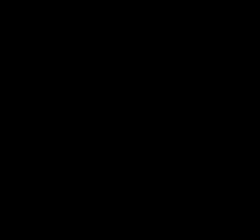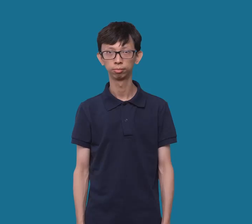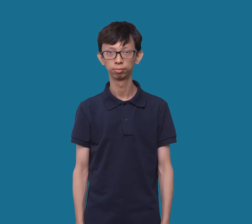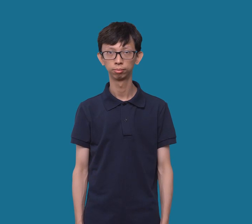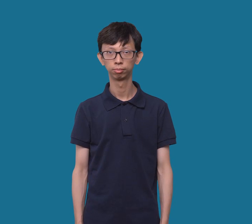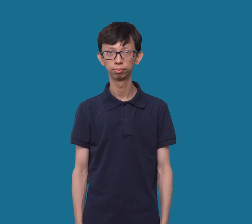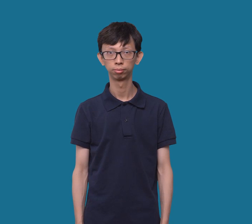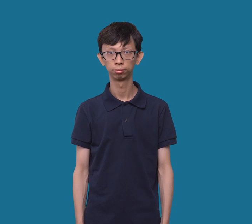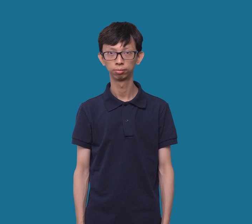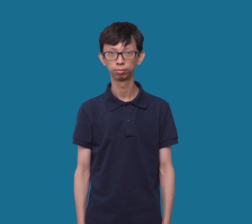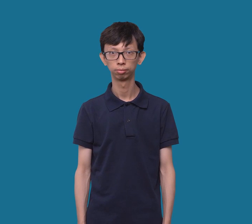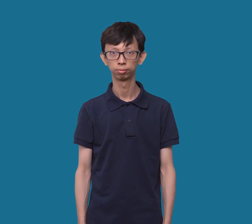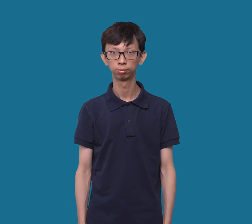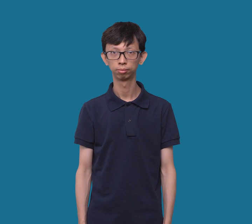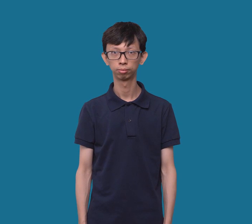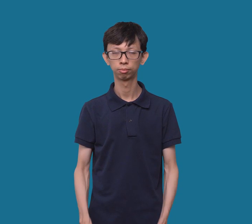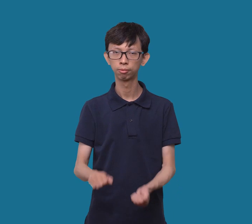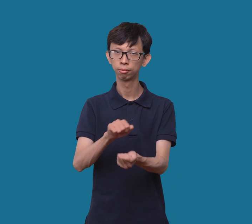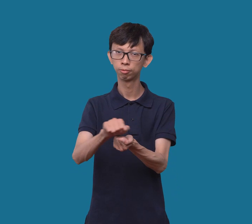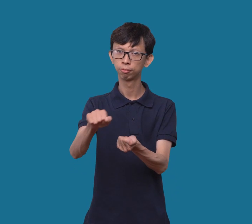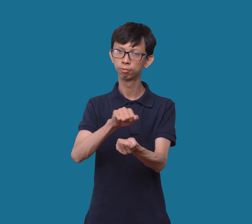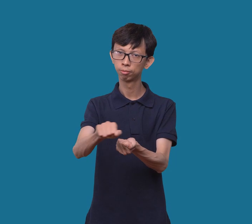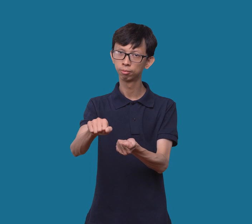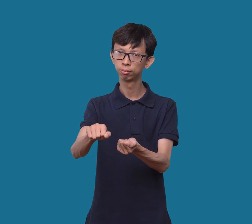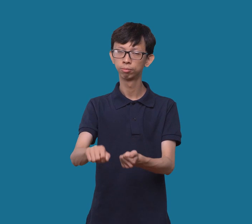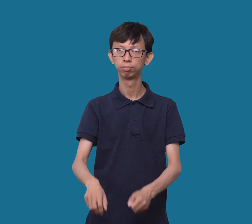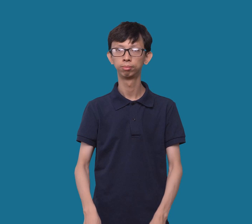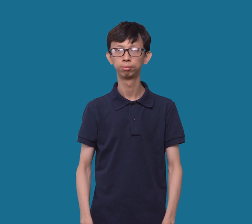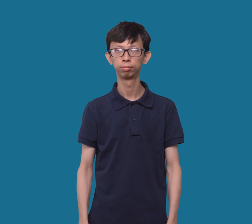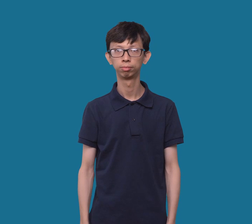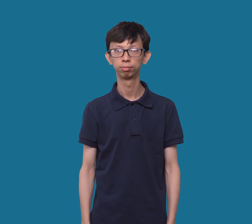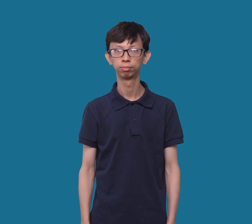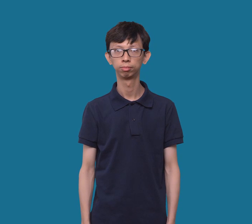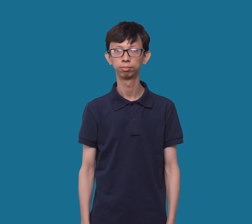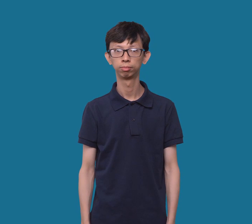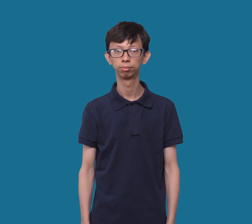vá xe